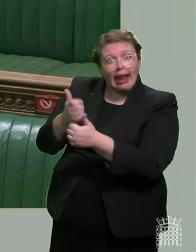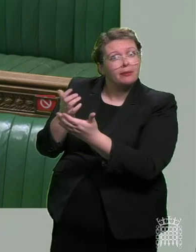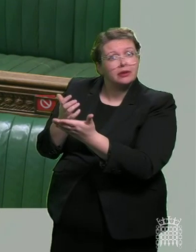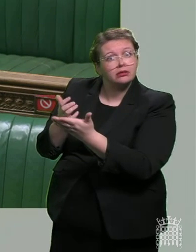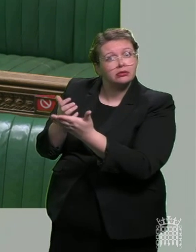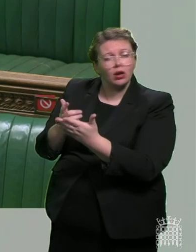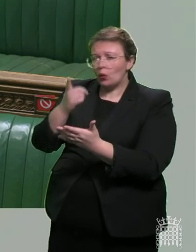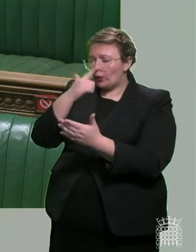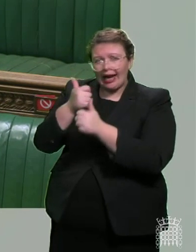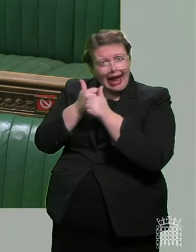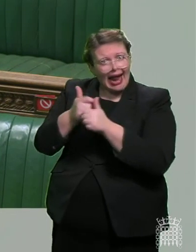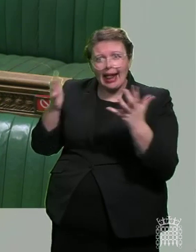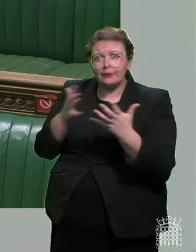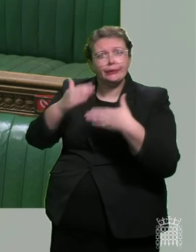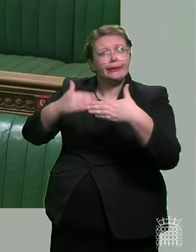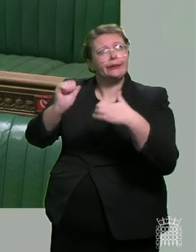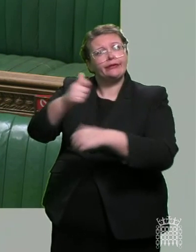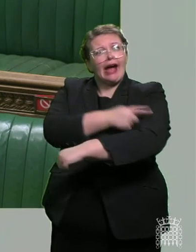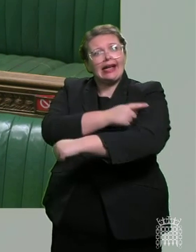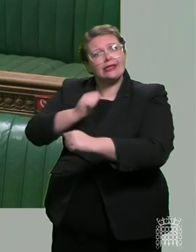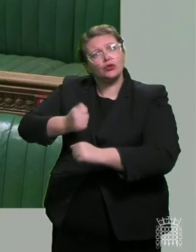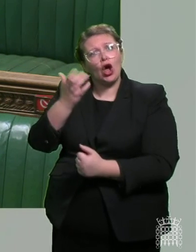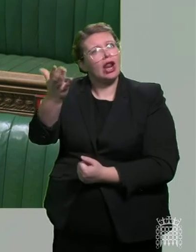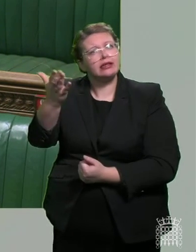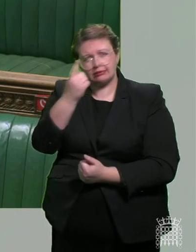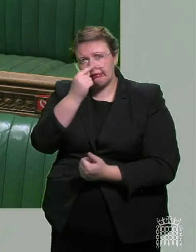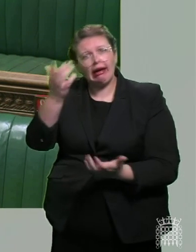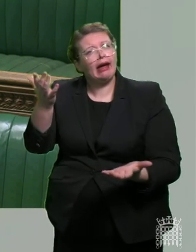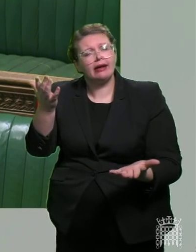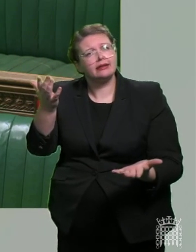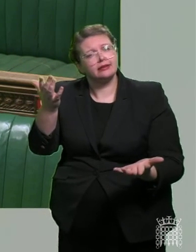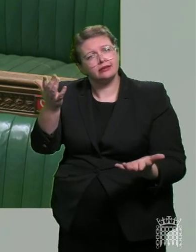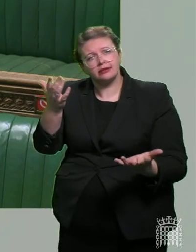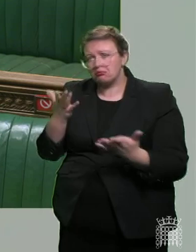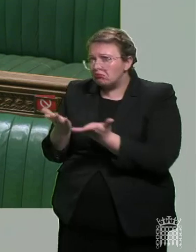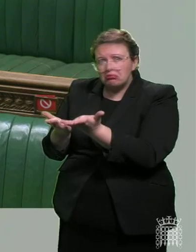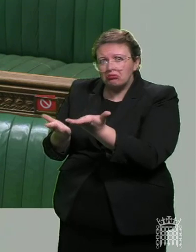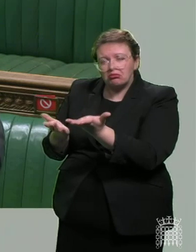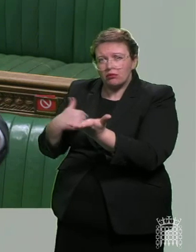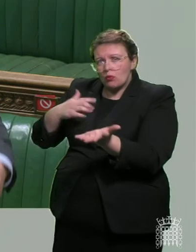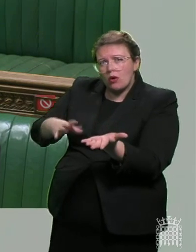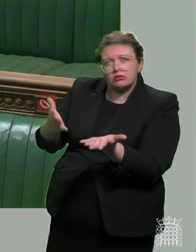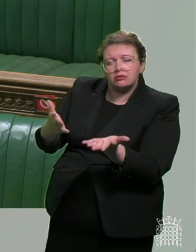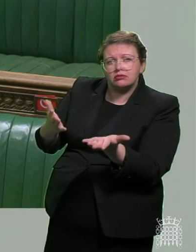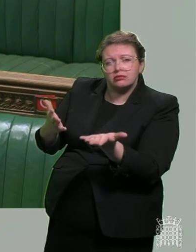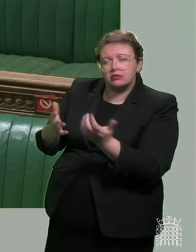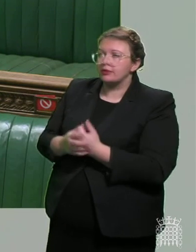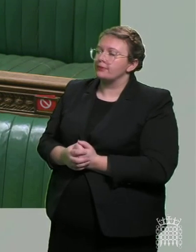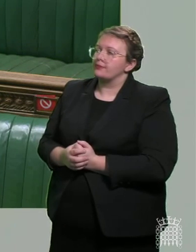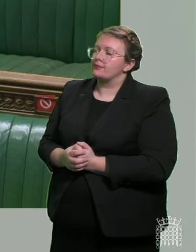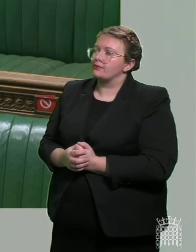There are thousands and thousands of people in exactly the same position.